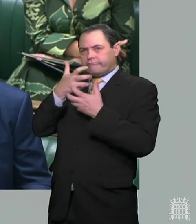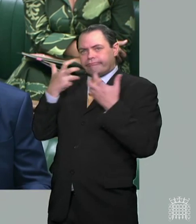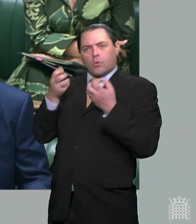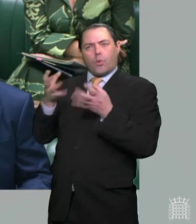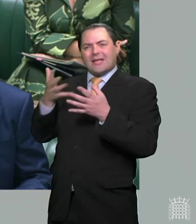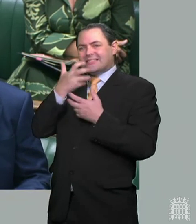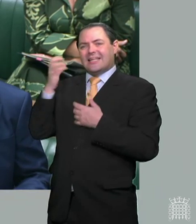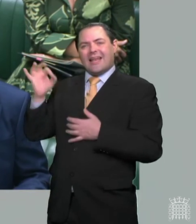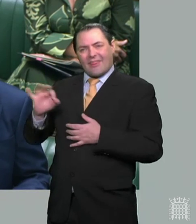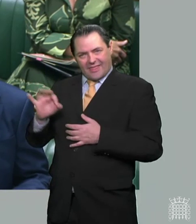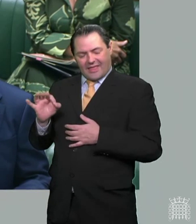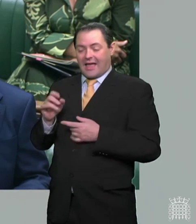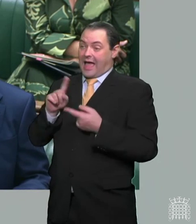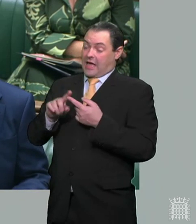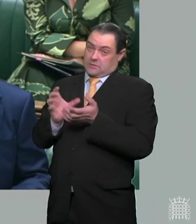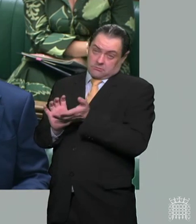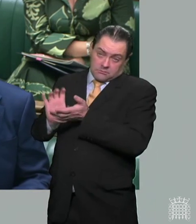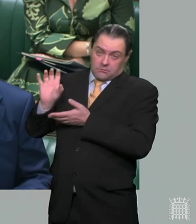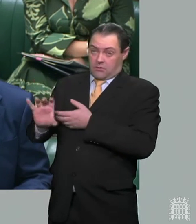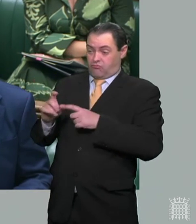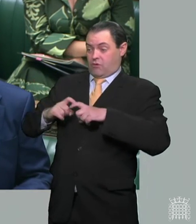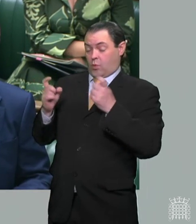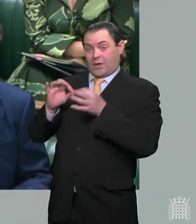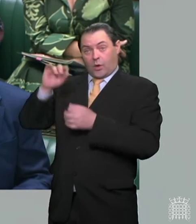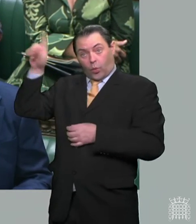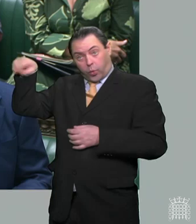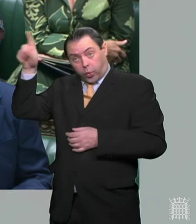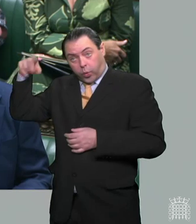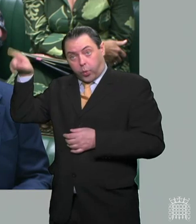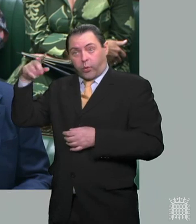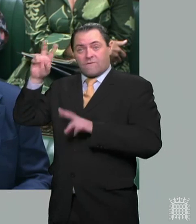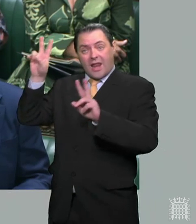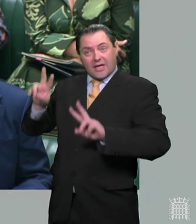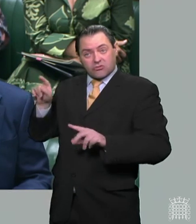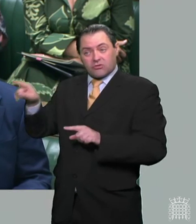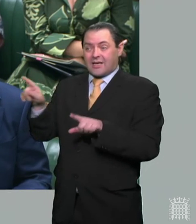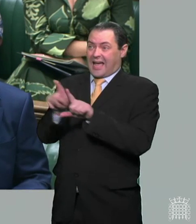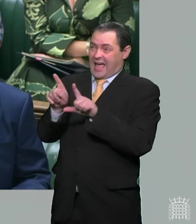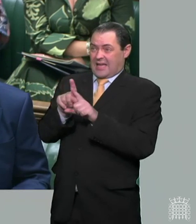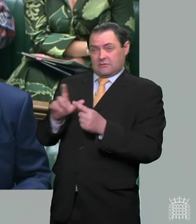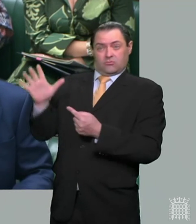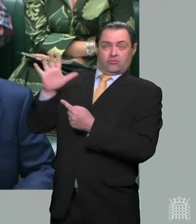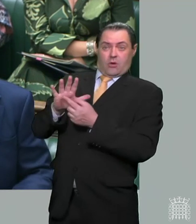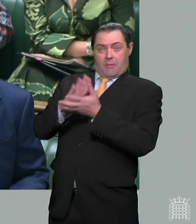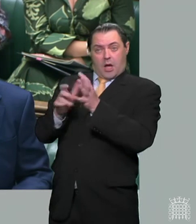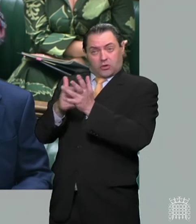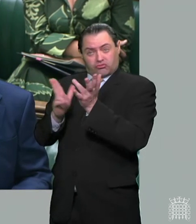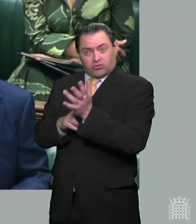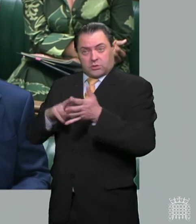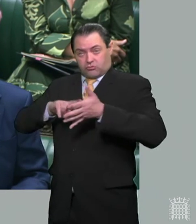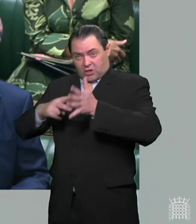That is on top of the record investment in wind power, and on top of producing a world-leading hydrogen strategy.